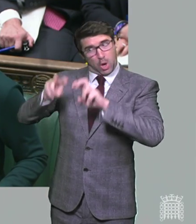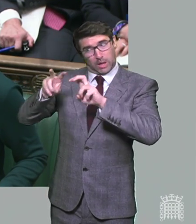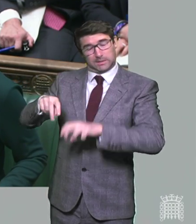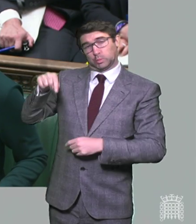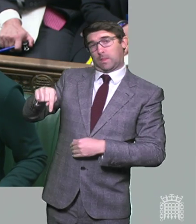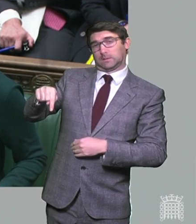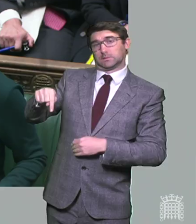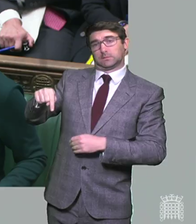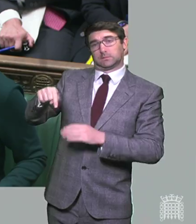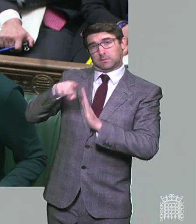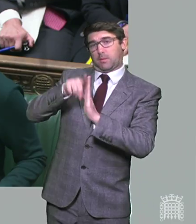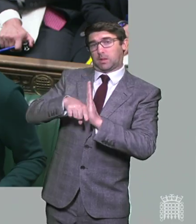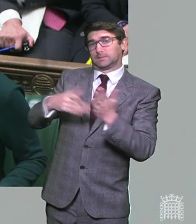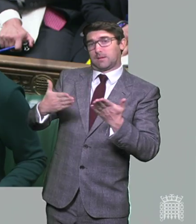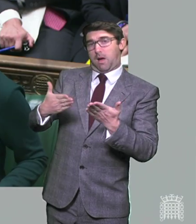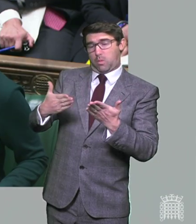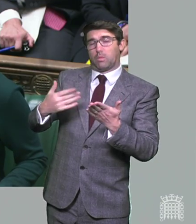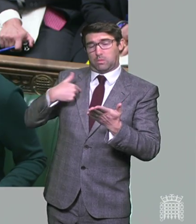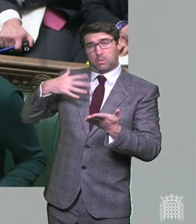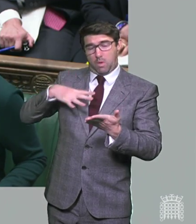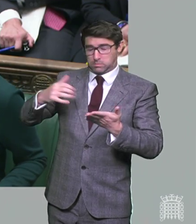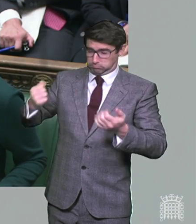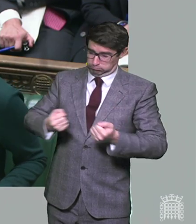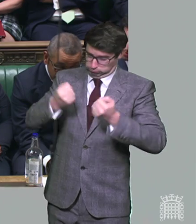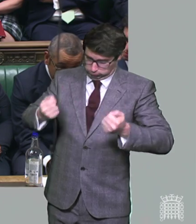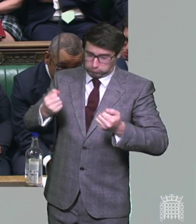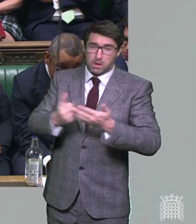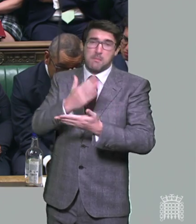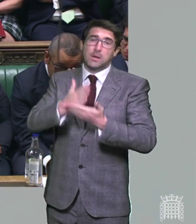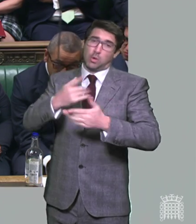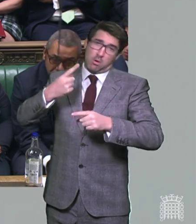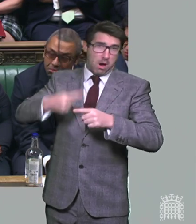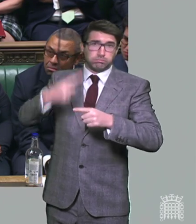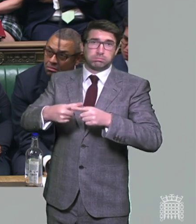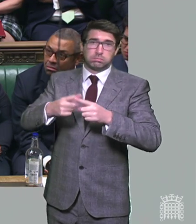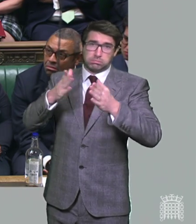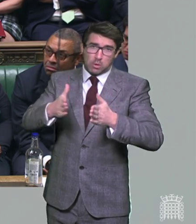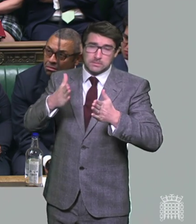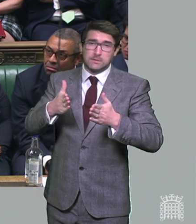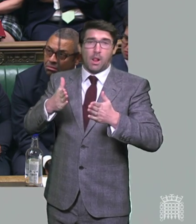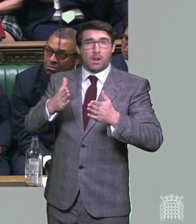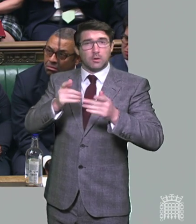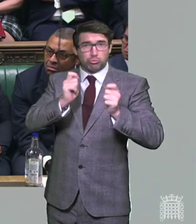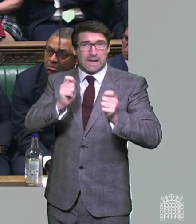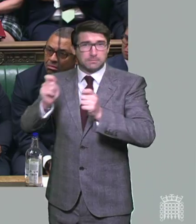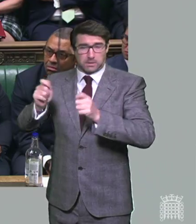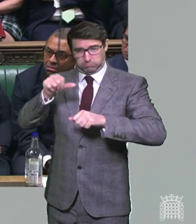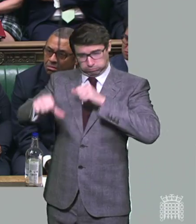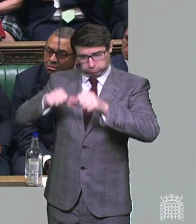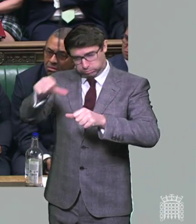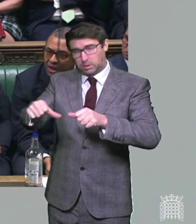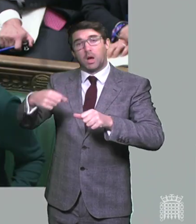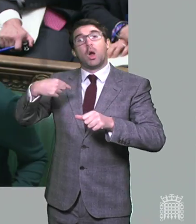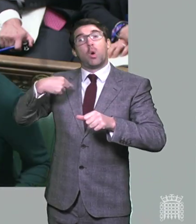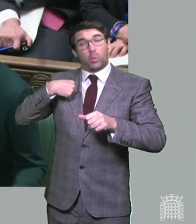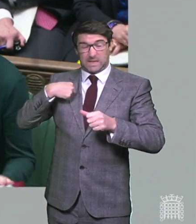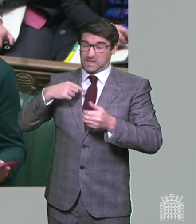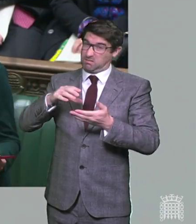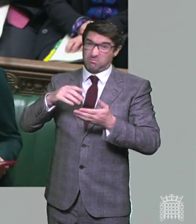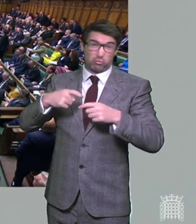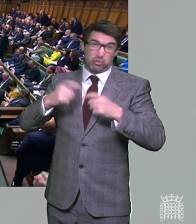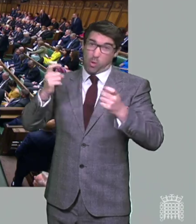We are making sure that people can access treatment as soon as possible: we are delivering record staff numbers and record levels of funding.